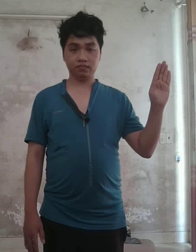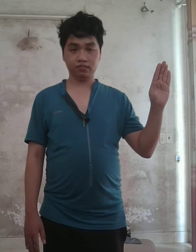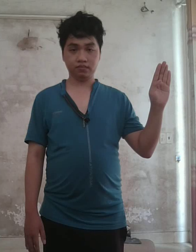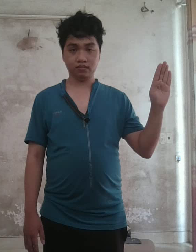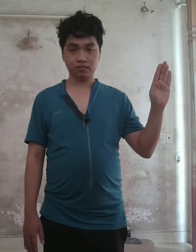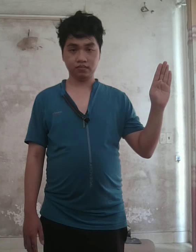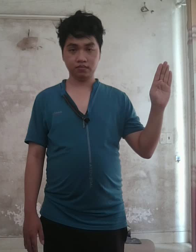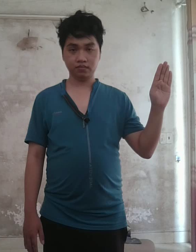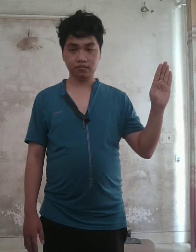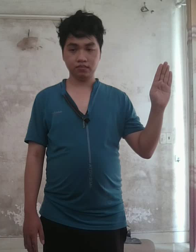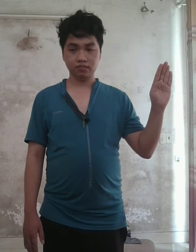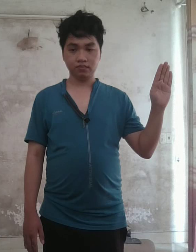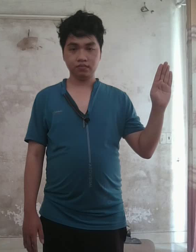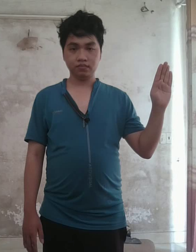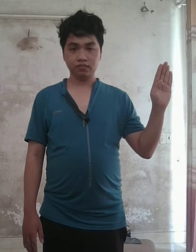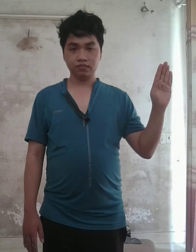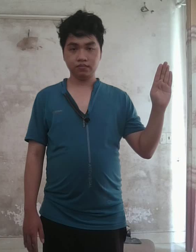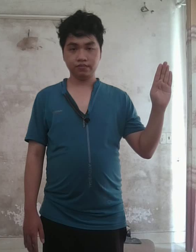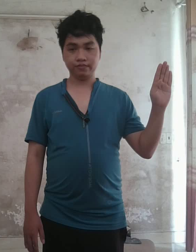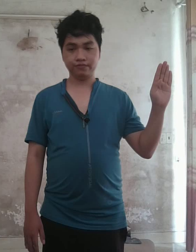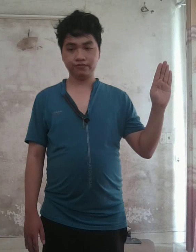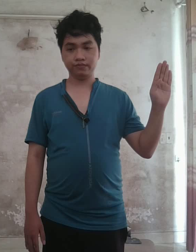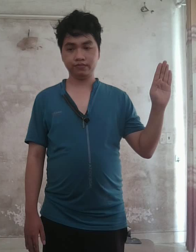b